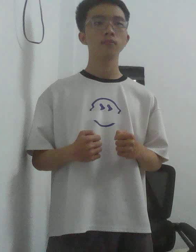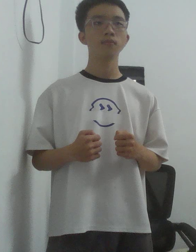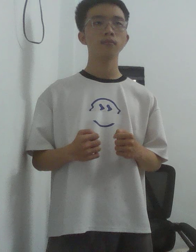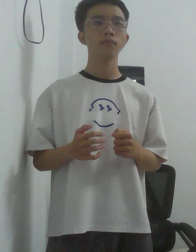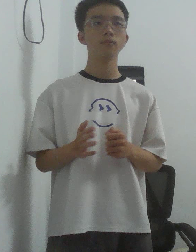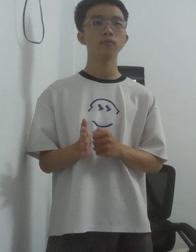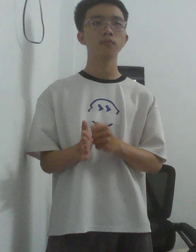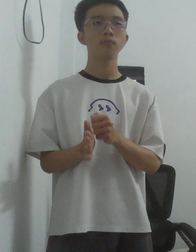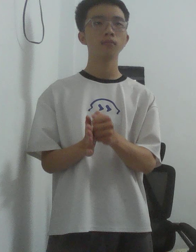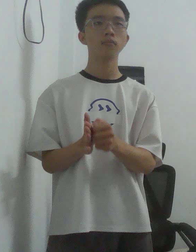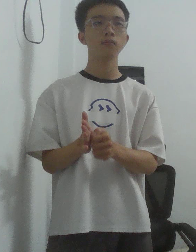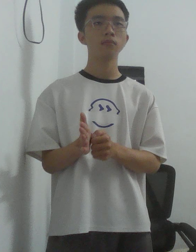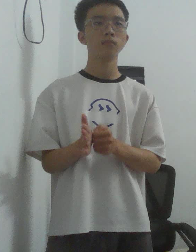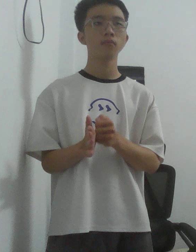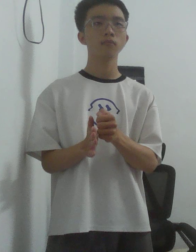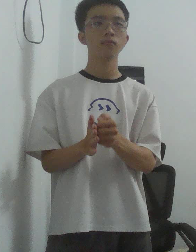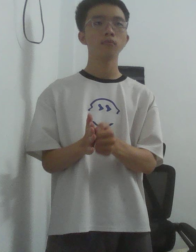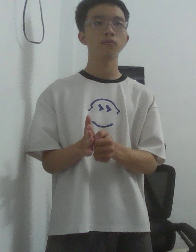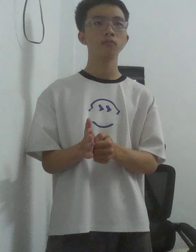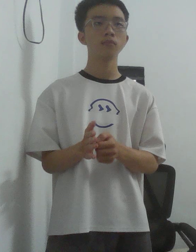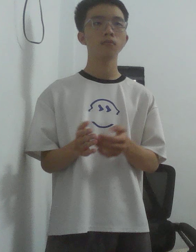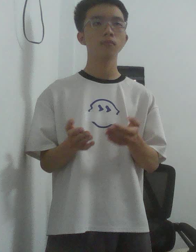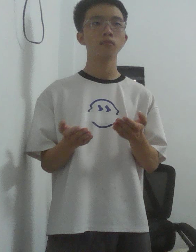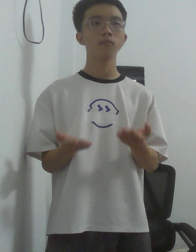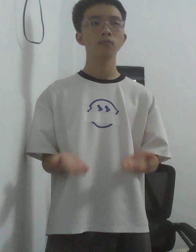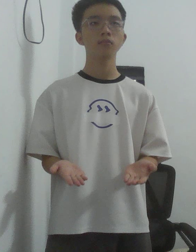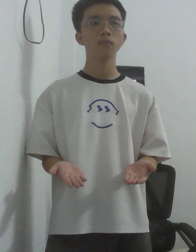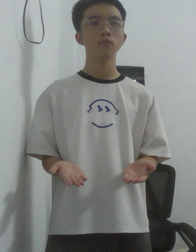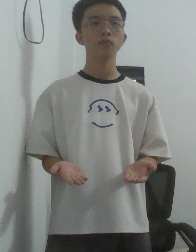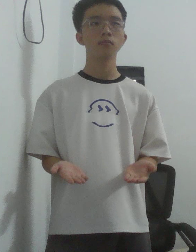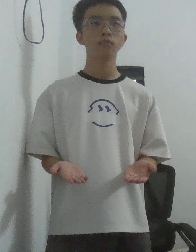thang nay